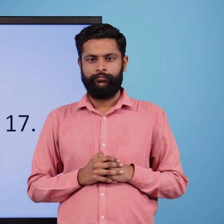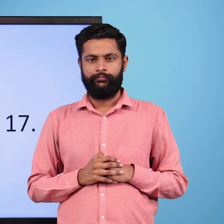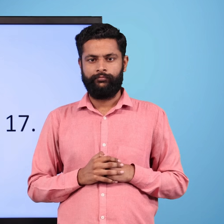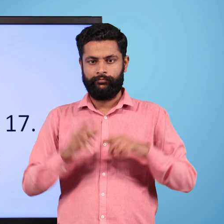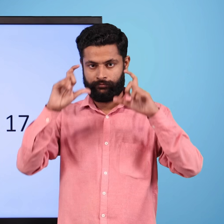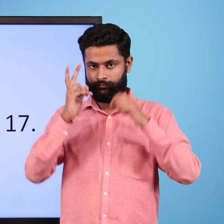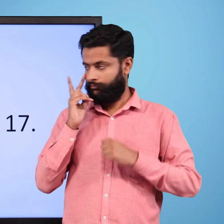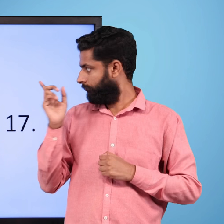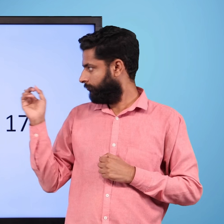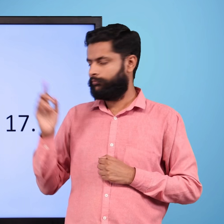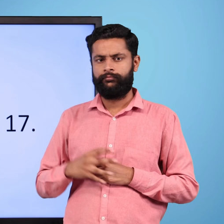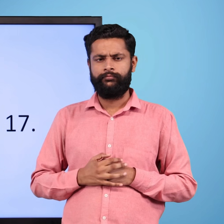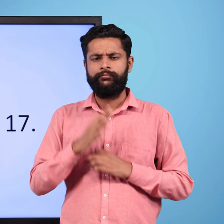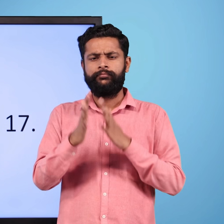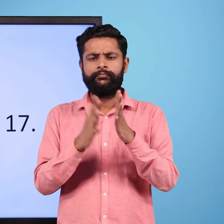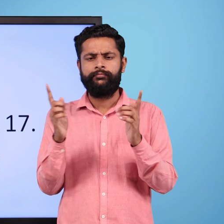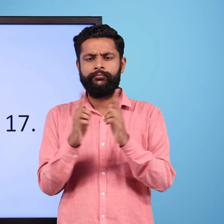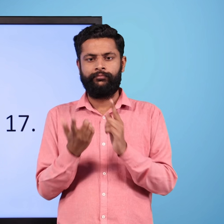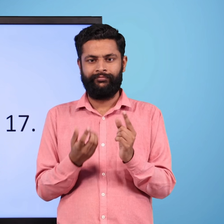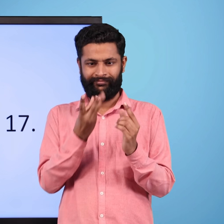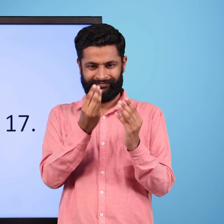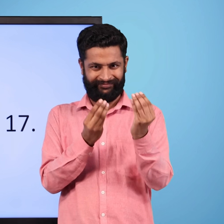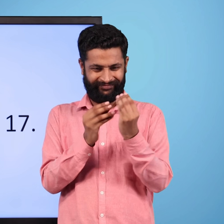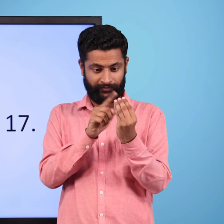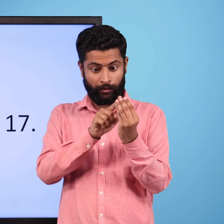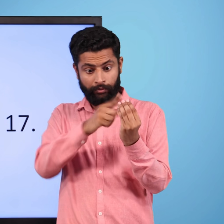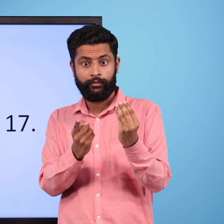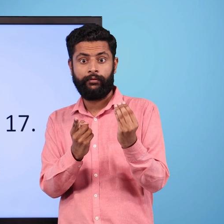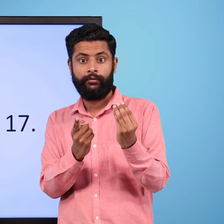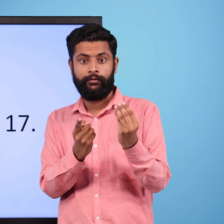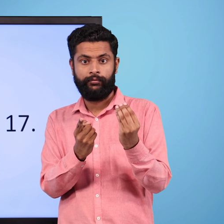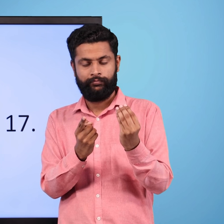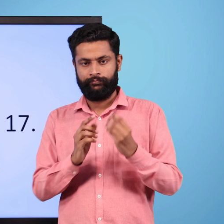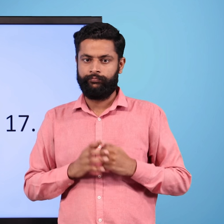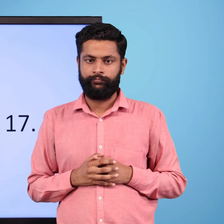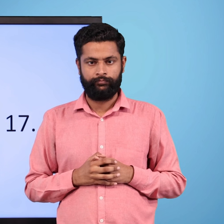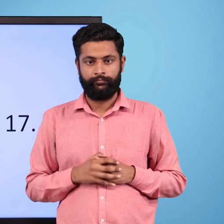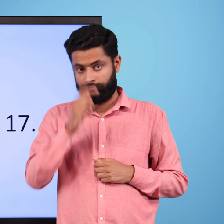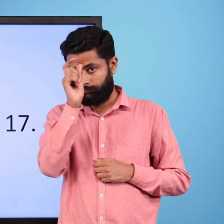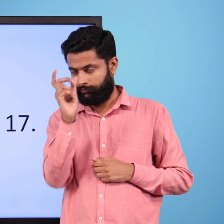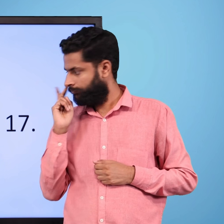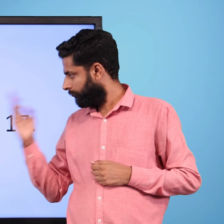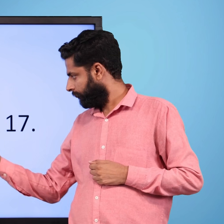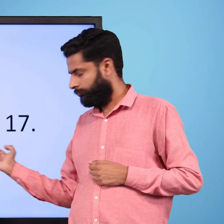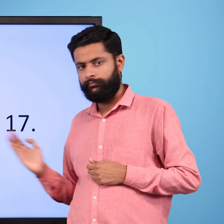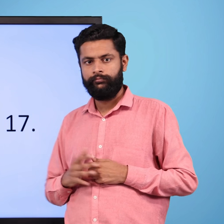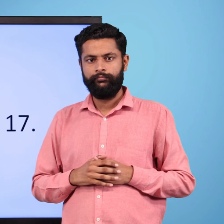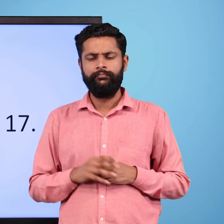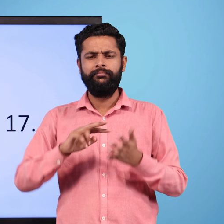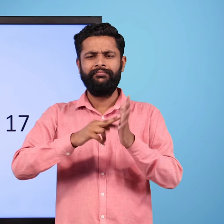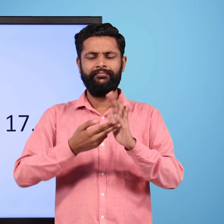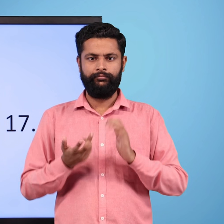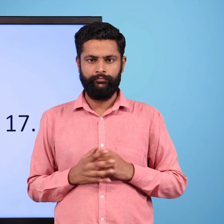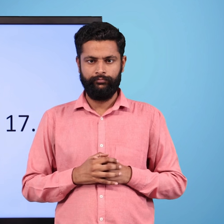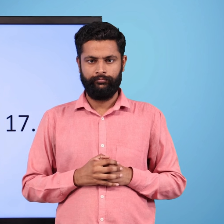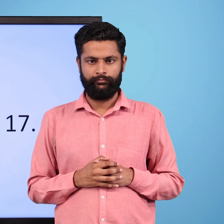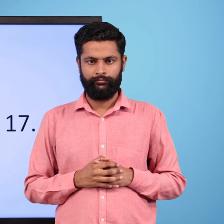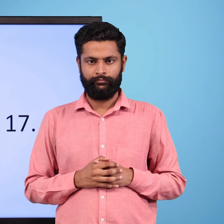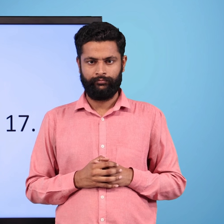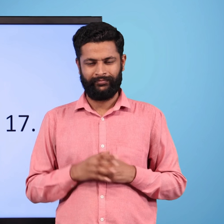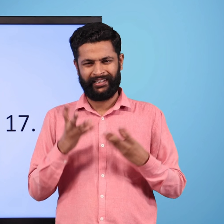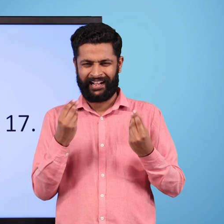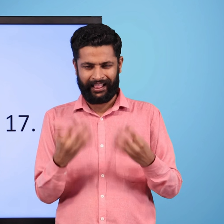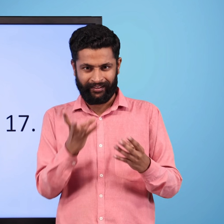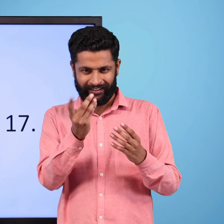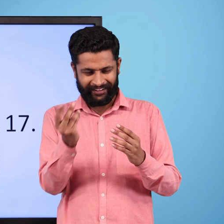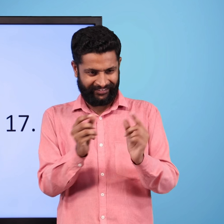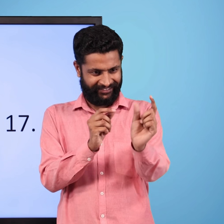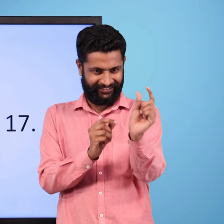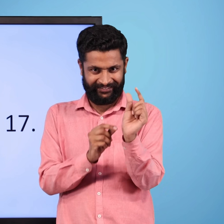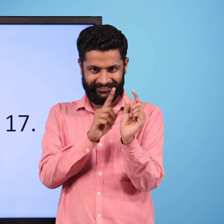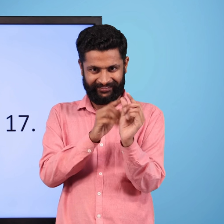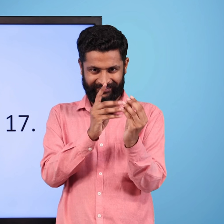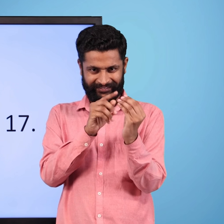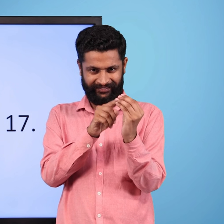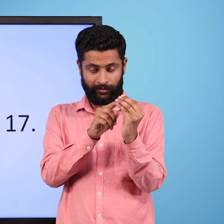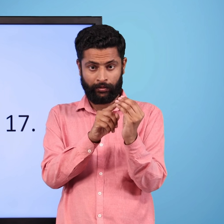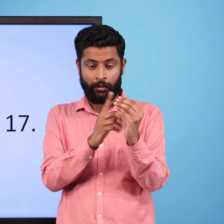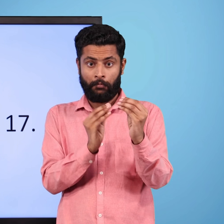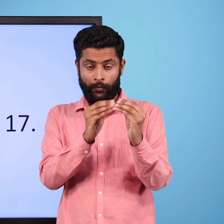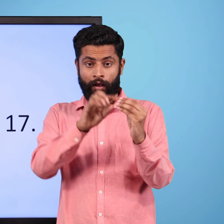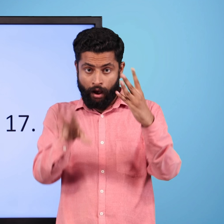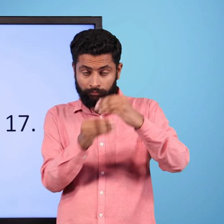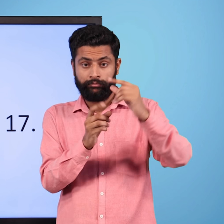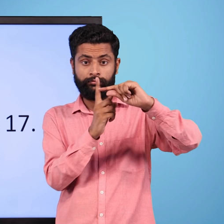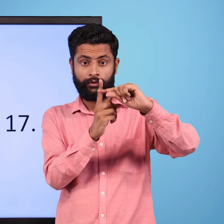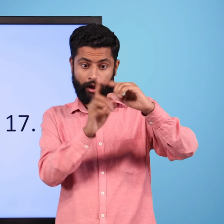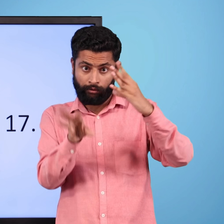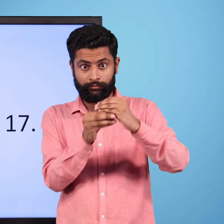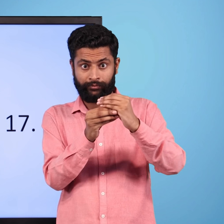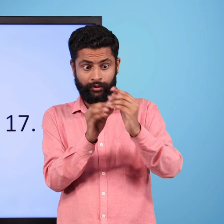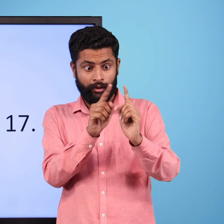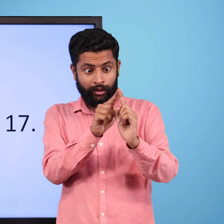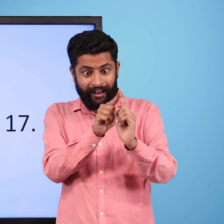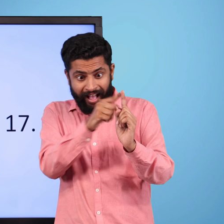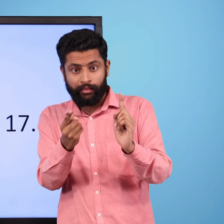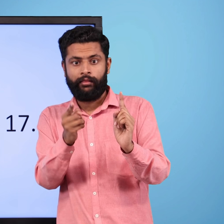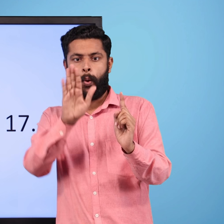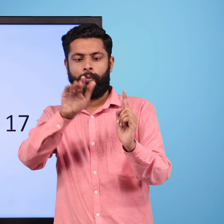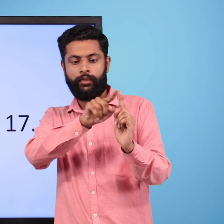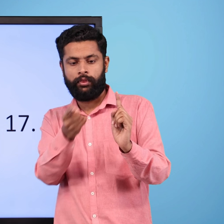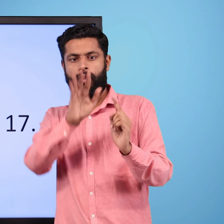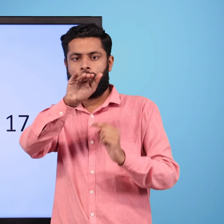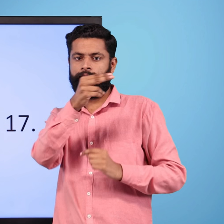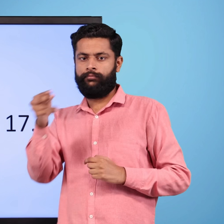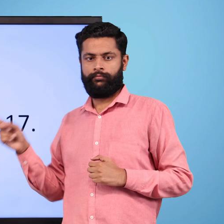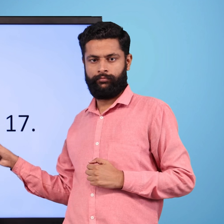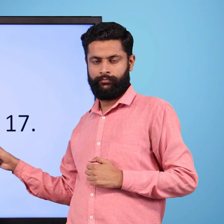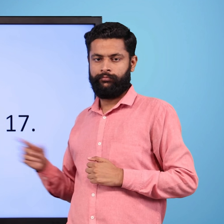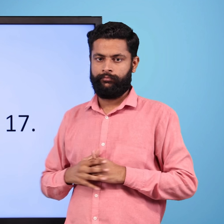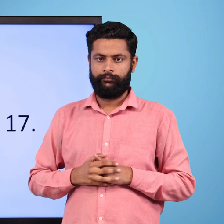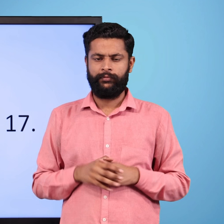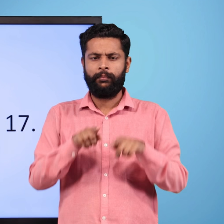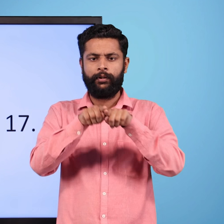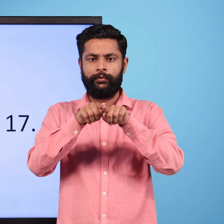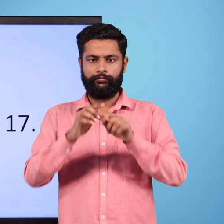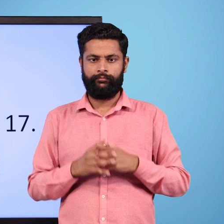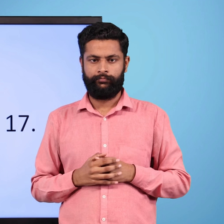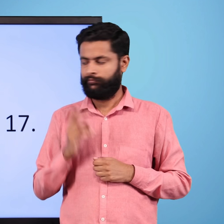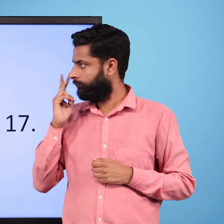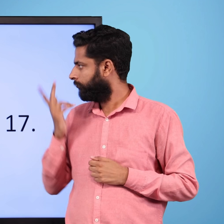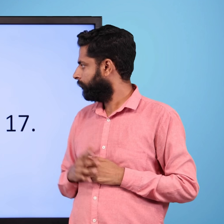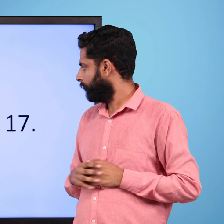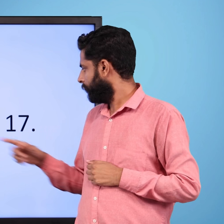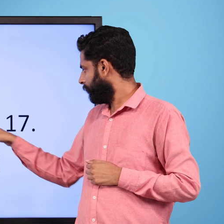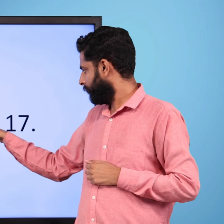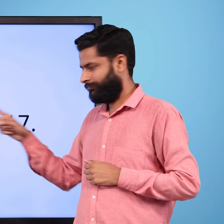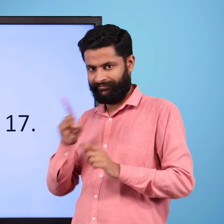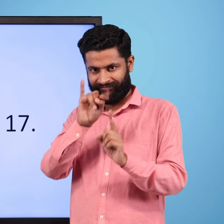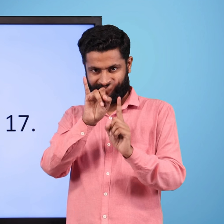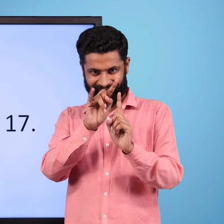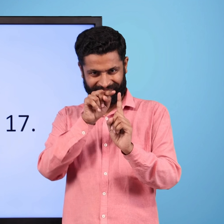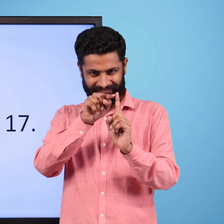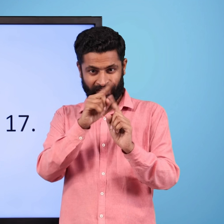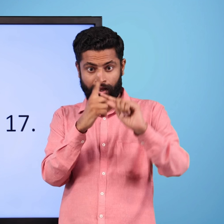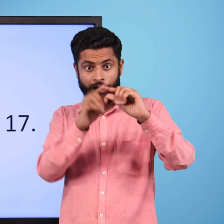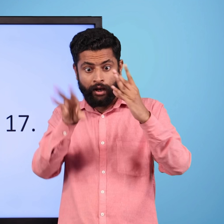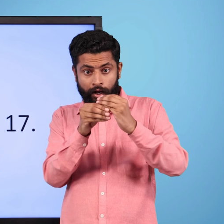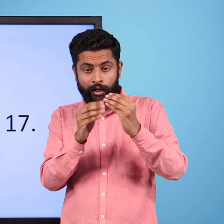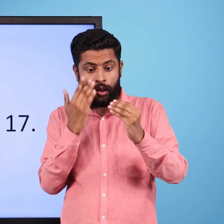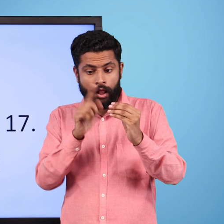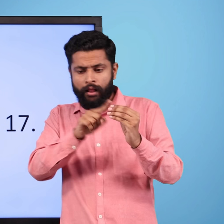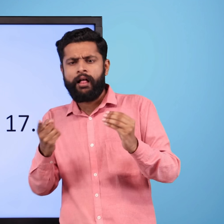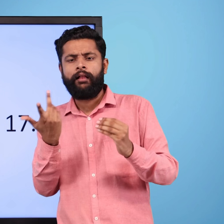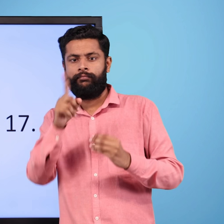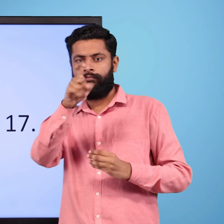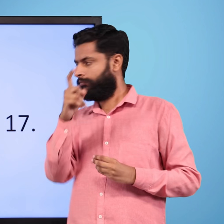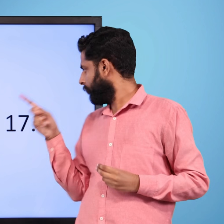Successor This sign means successor. If we add 1 to a number, we get the successor of that number. For example, the successor of 16 is 17.